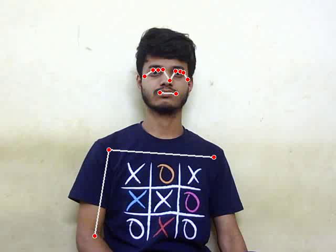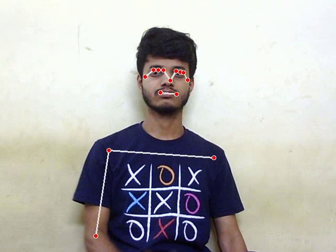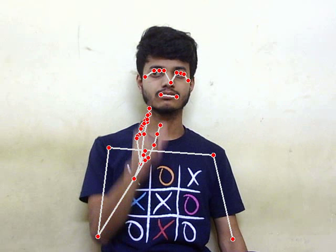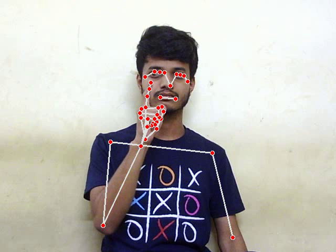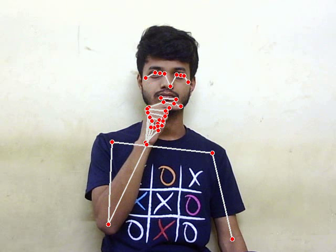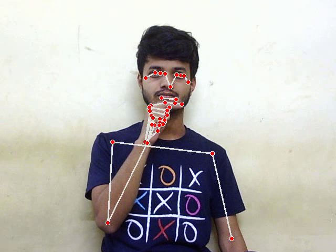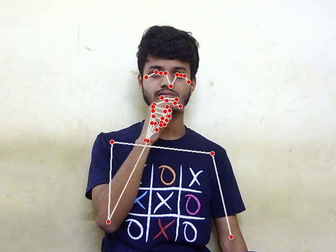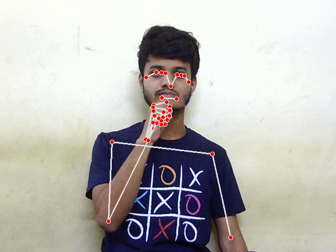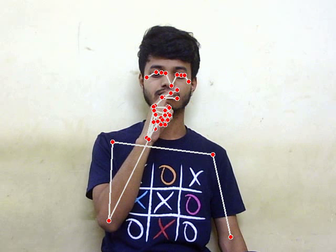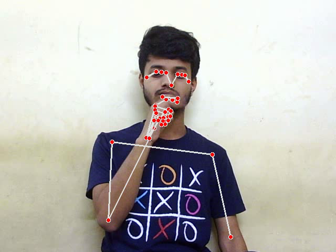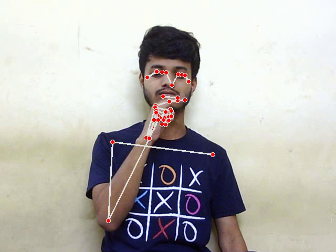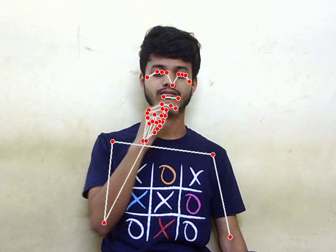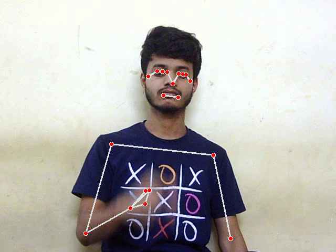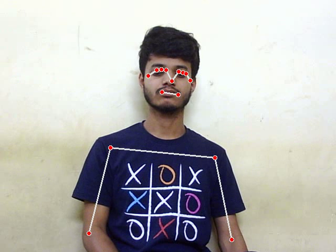who